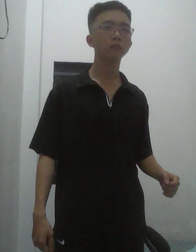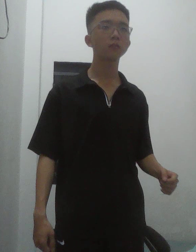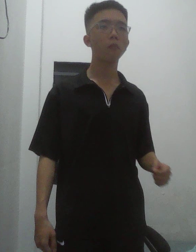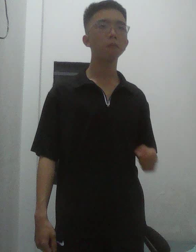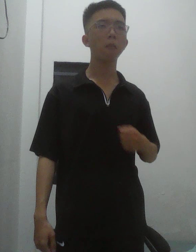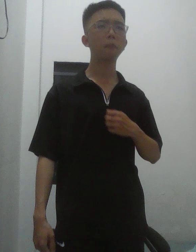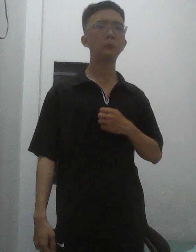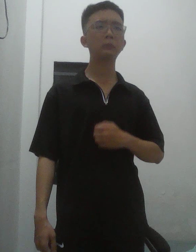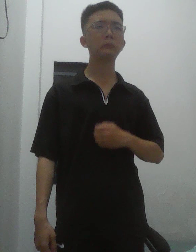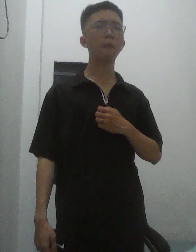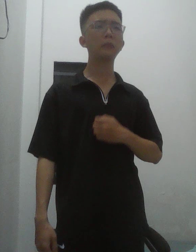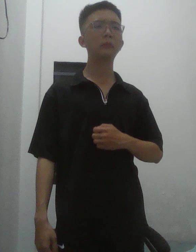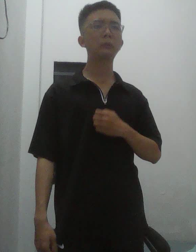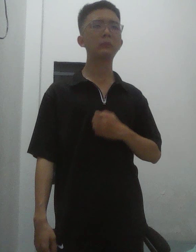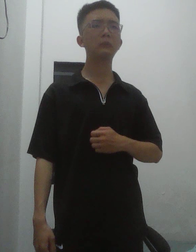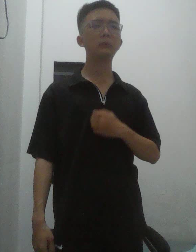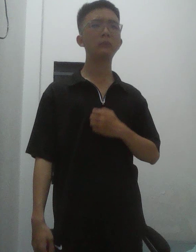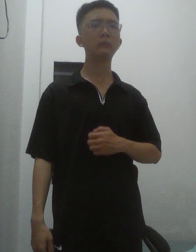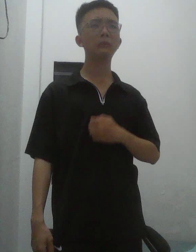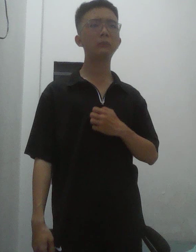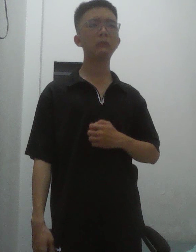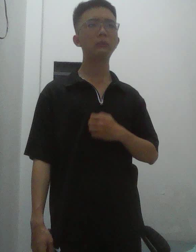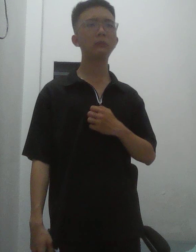ghen